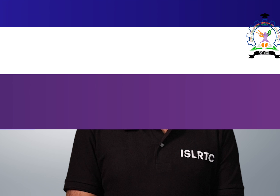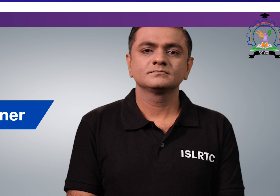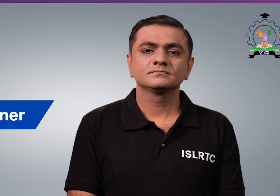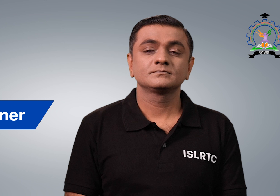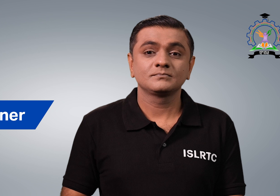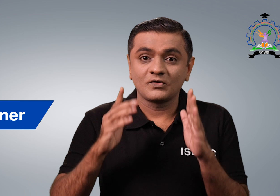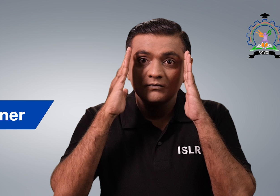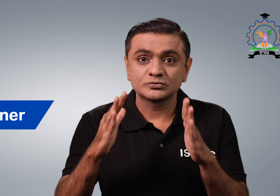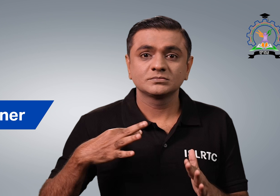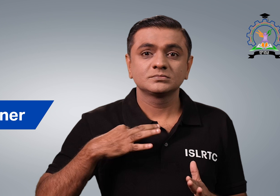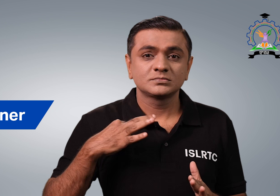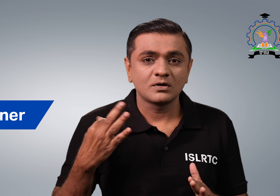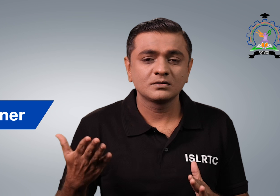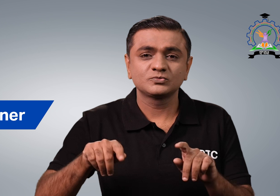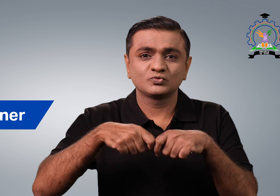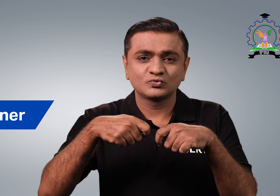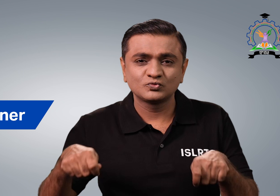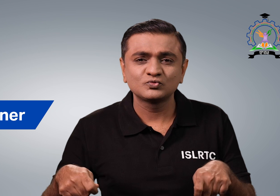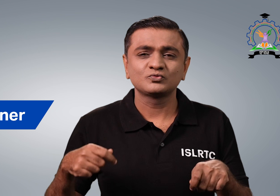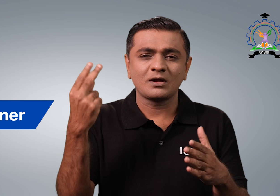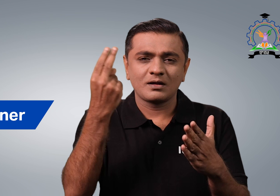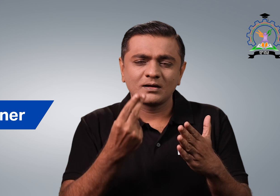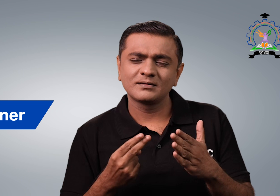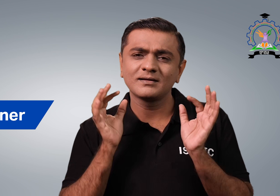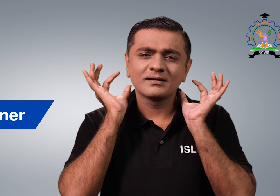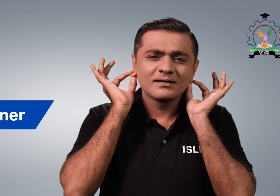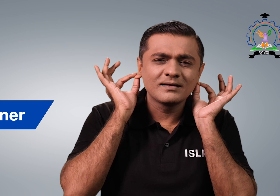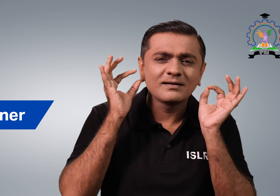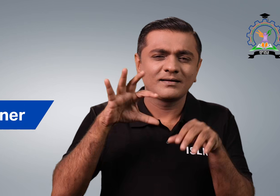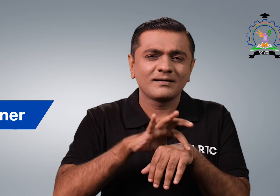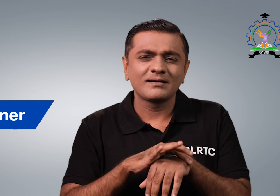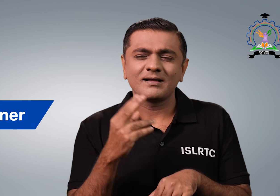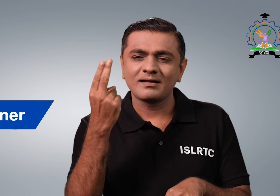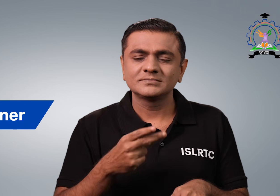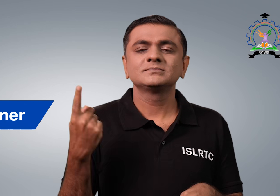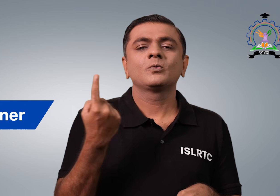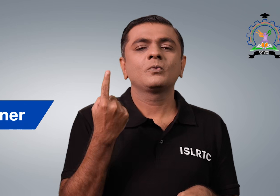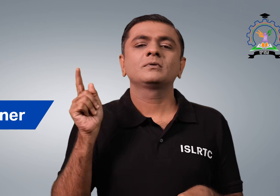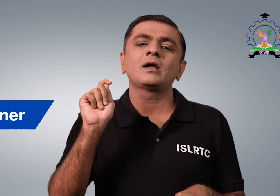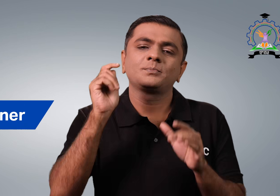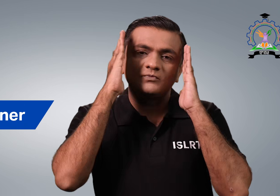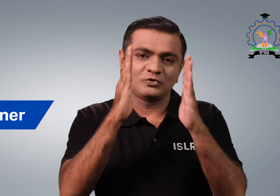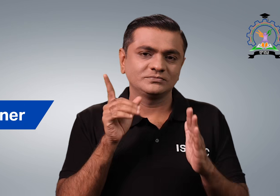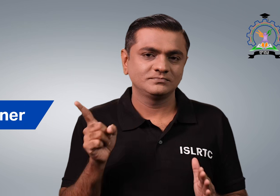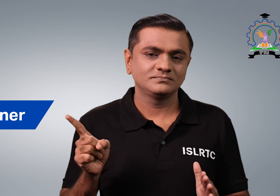A fashion designer designs clothing, accessories & footwear for customers.